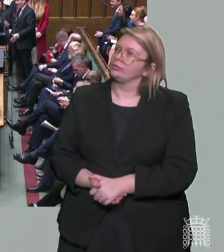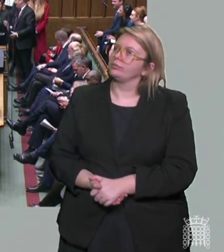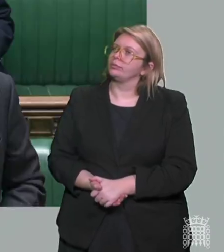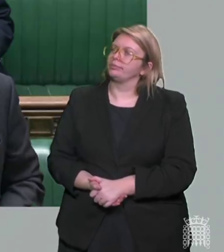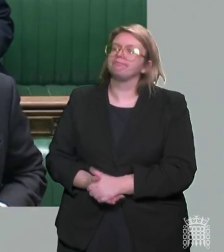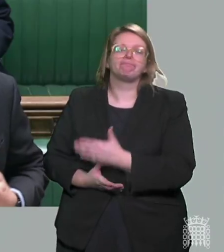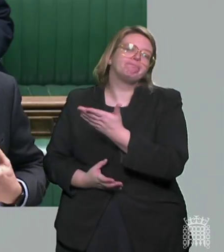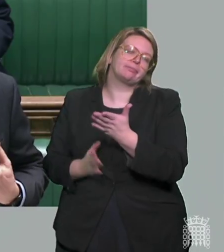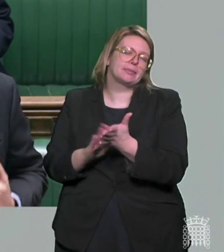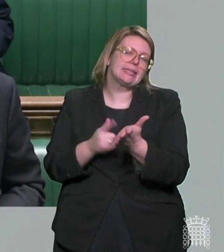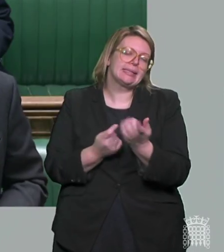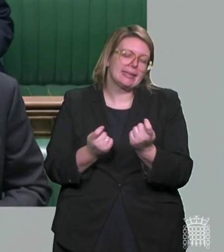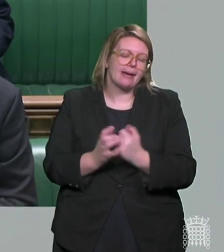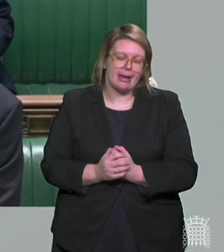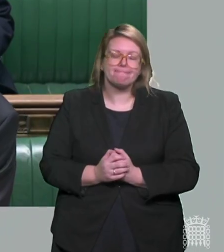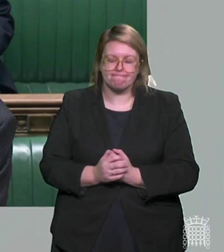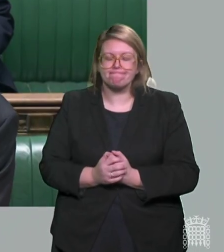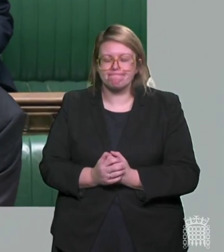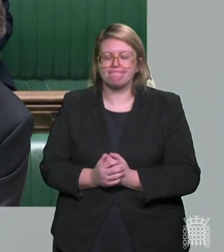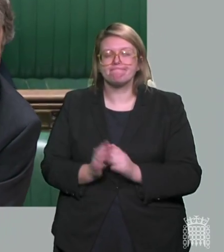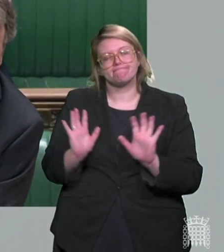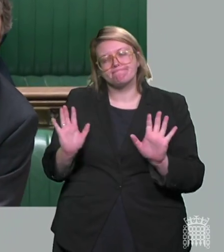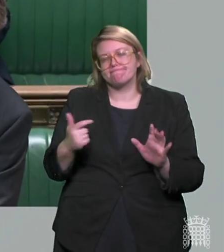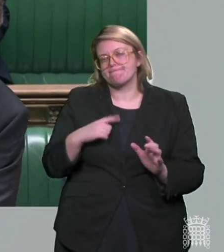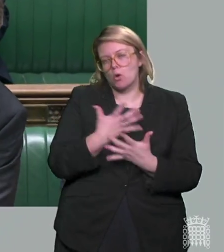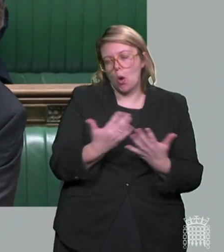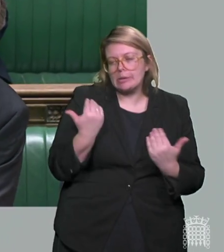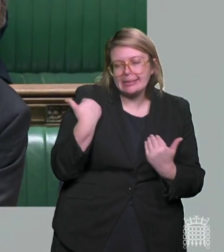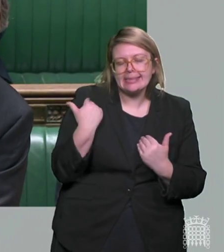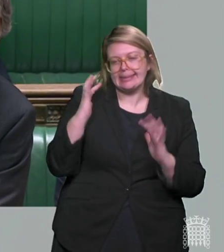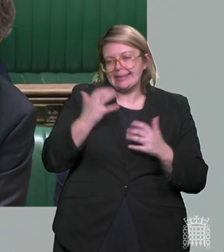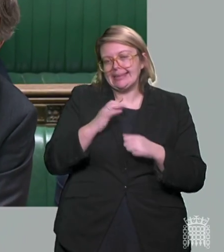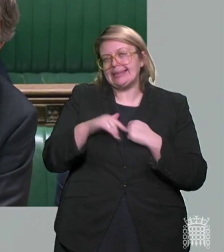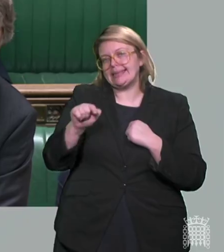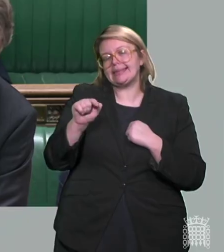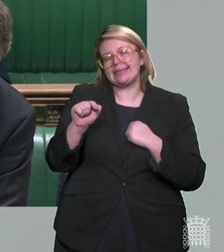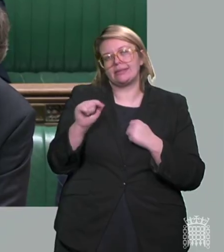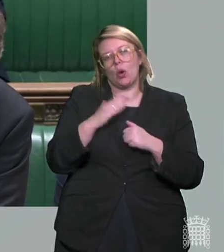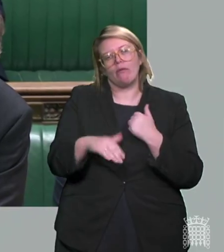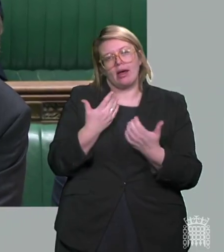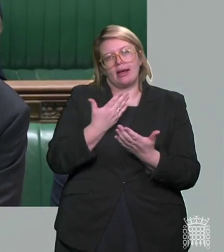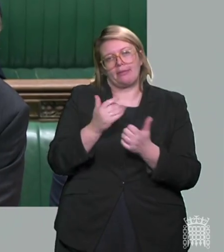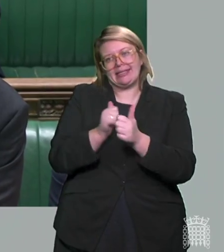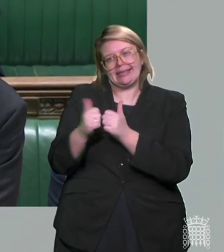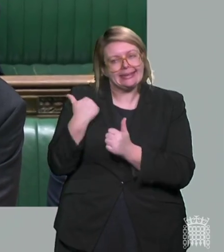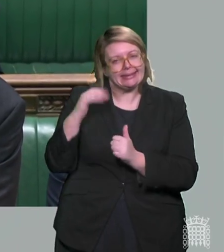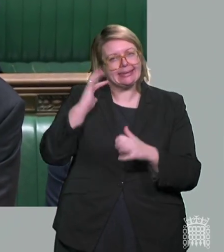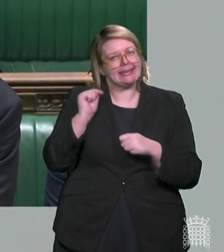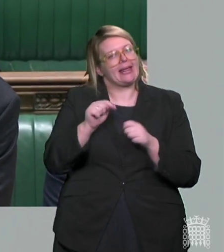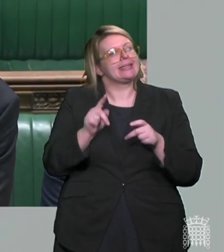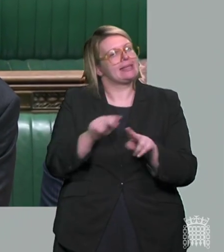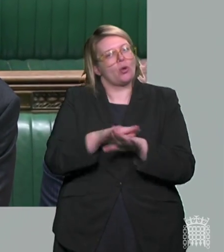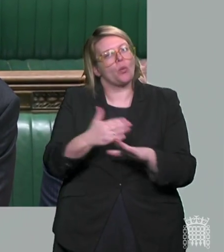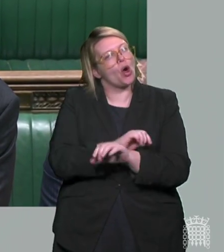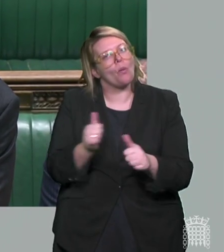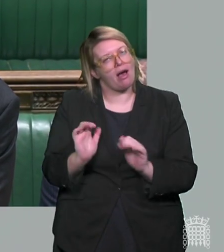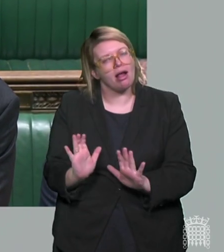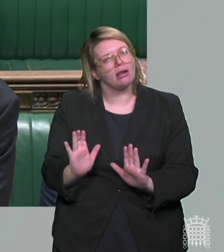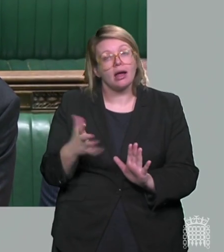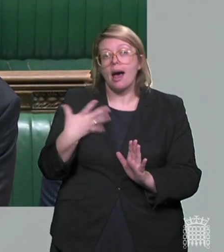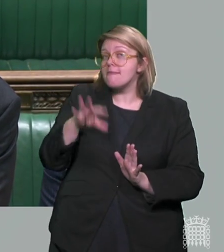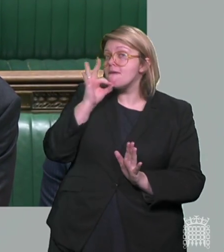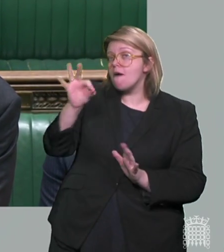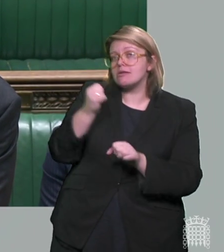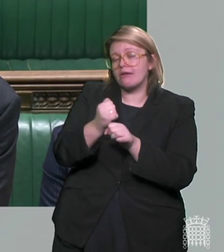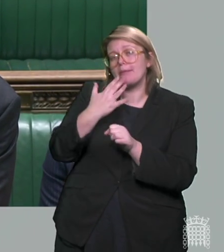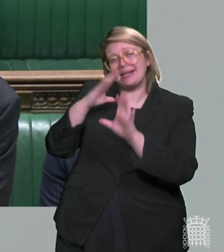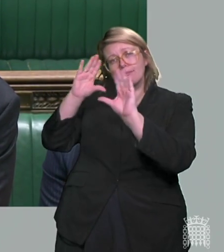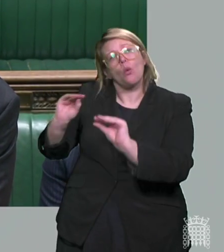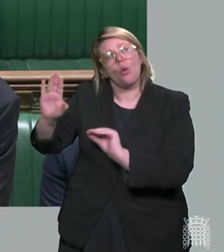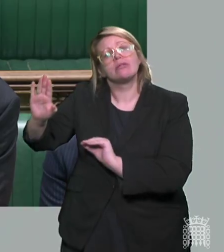Yes. I have had legitimate concerns raised with me by businesses across Scotland and by stakeholder groups and I have urged the Scottish Government to pause the scheme.